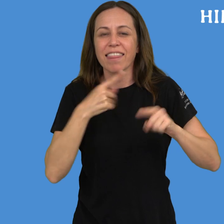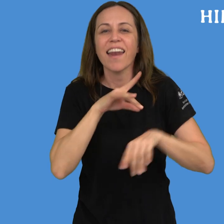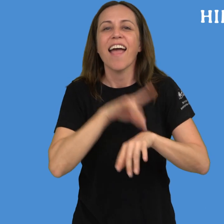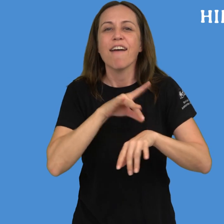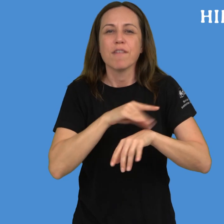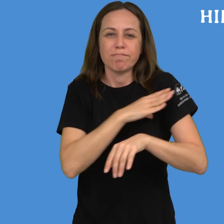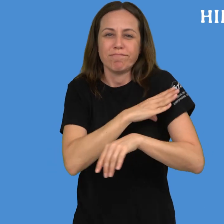enfermo